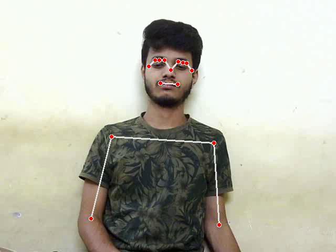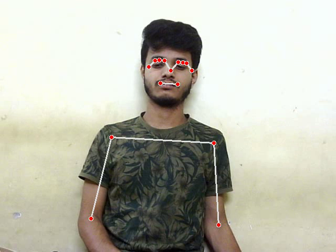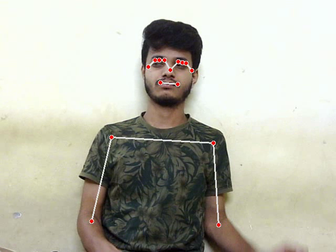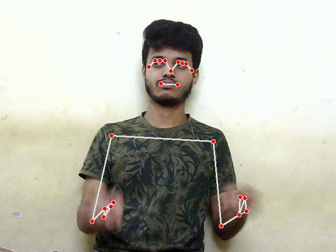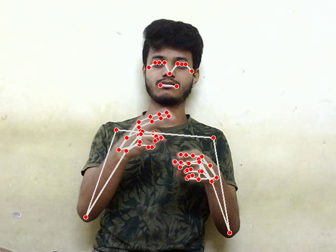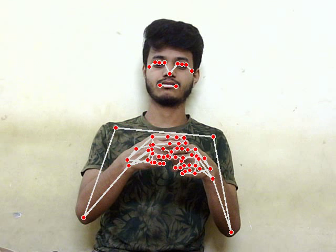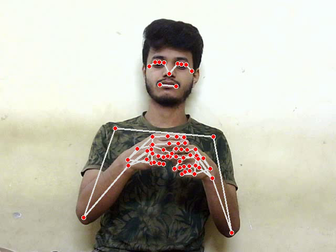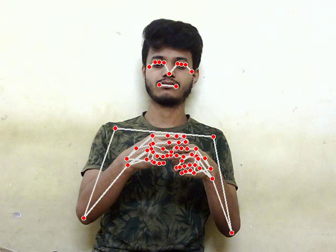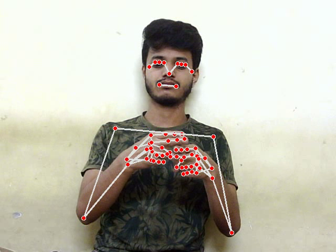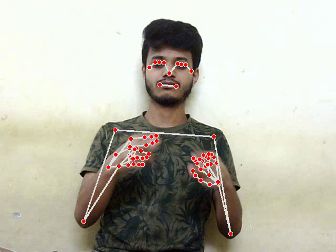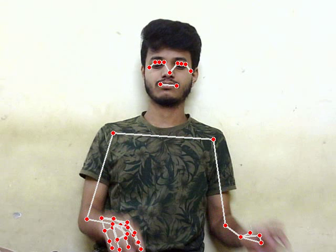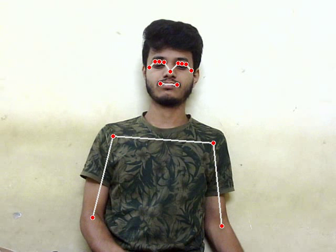name